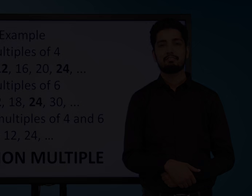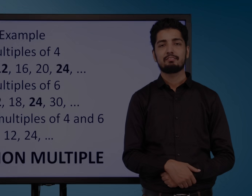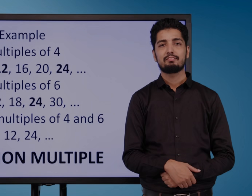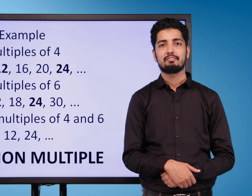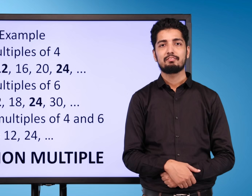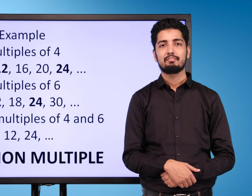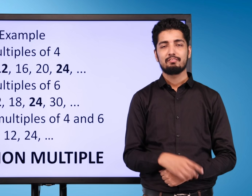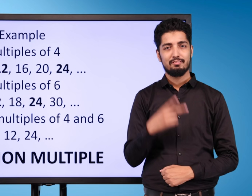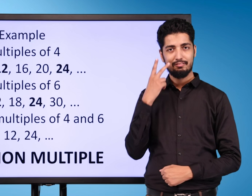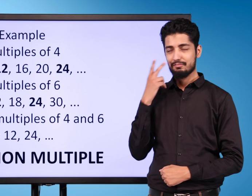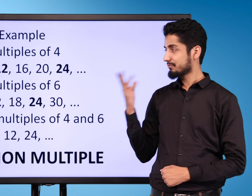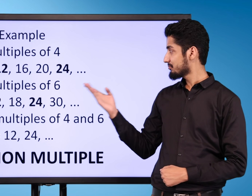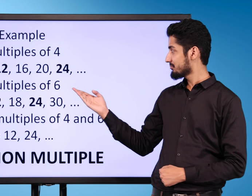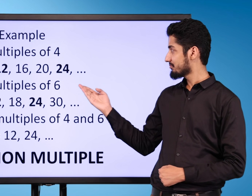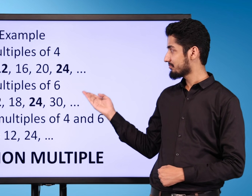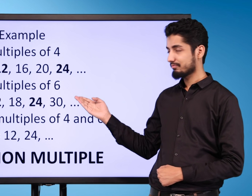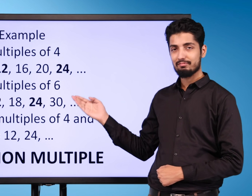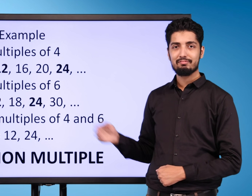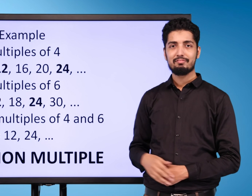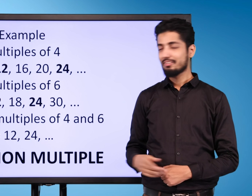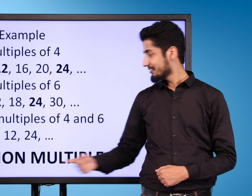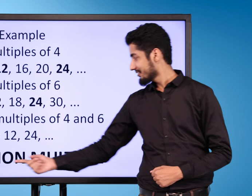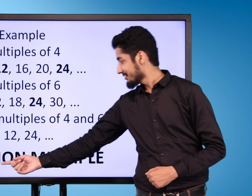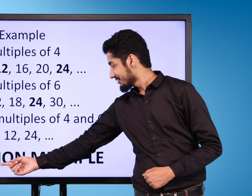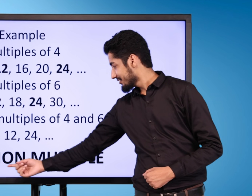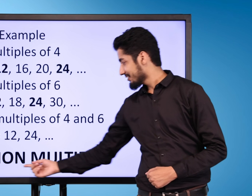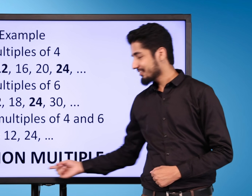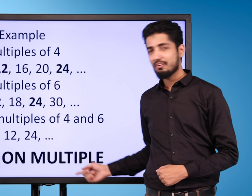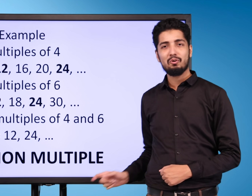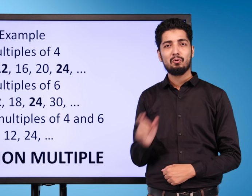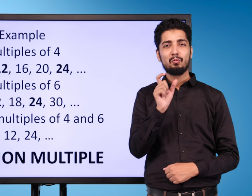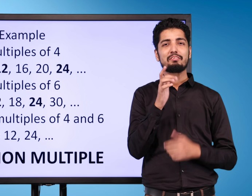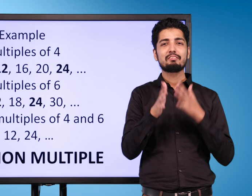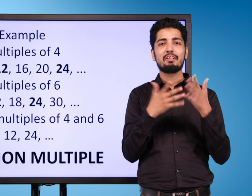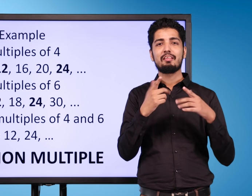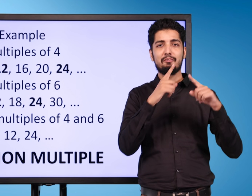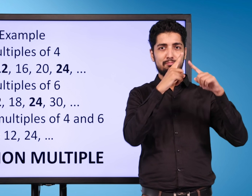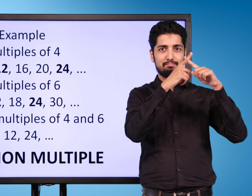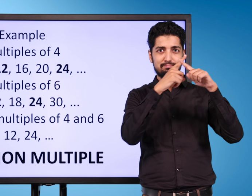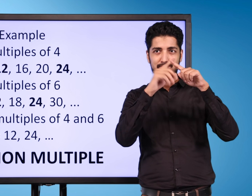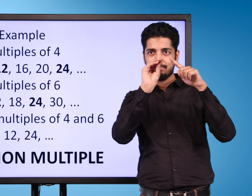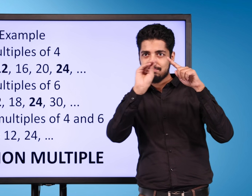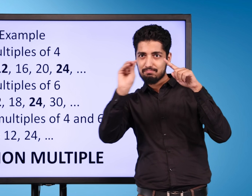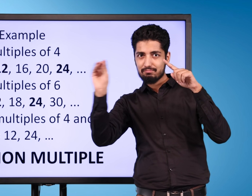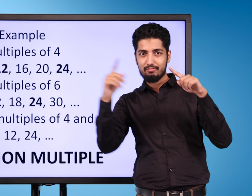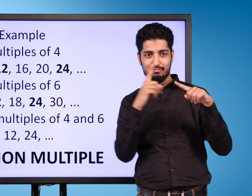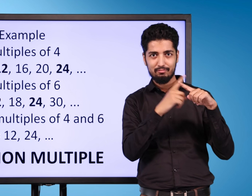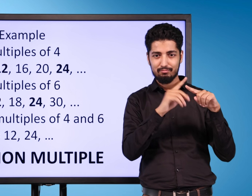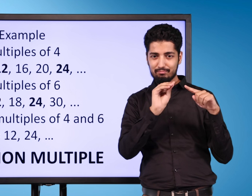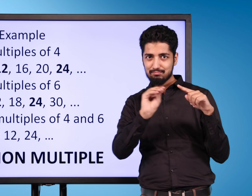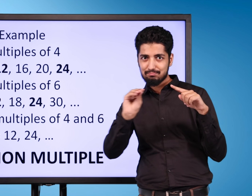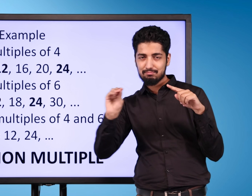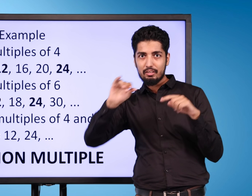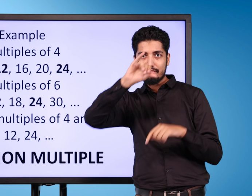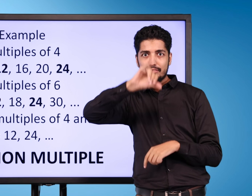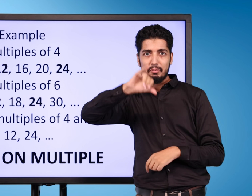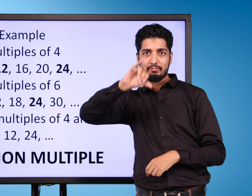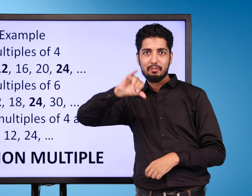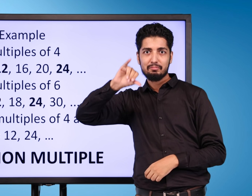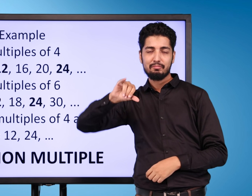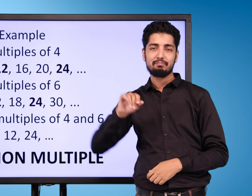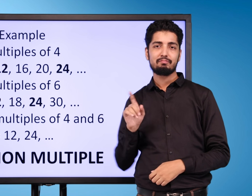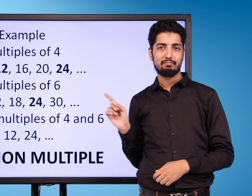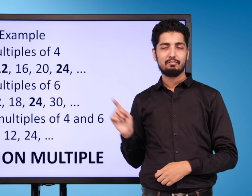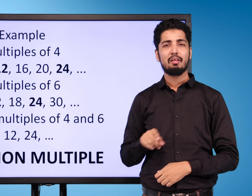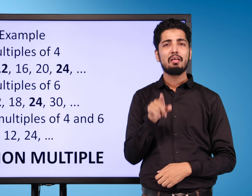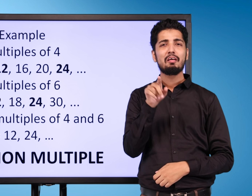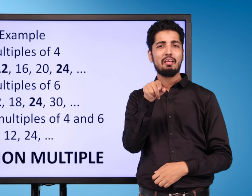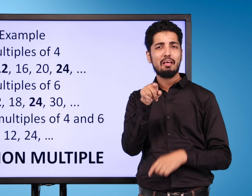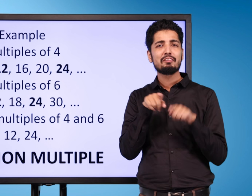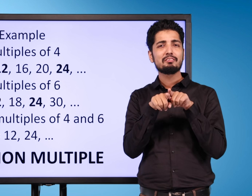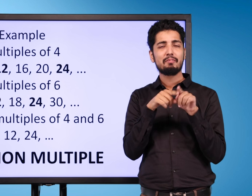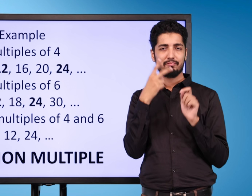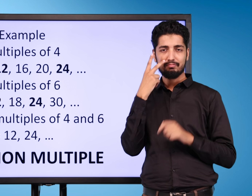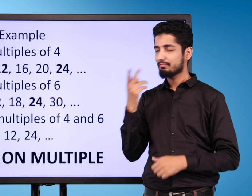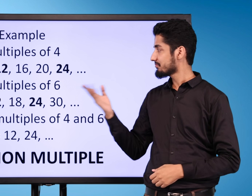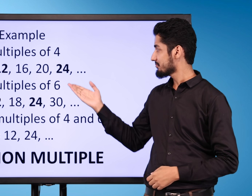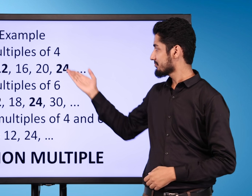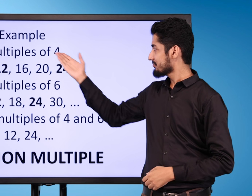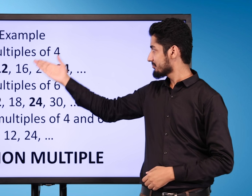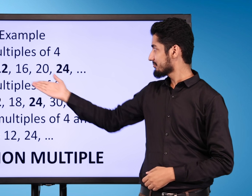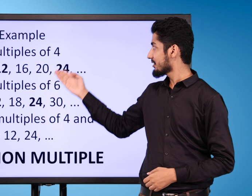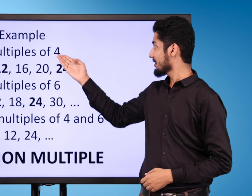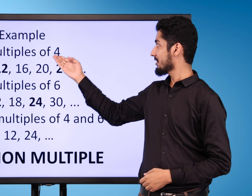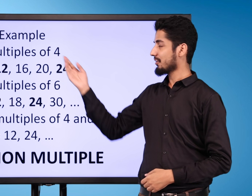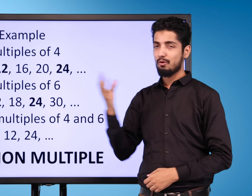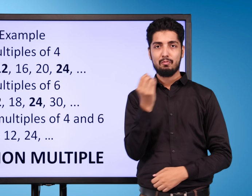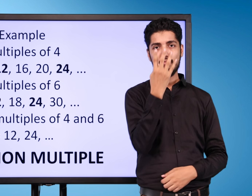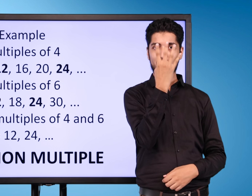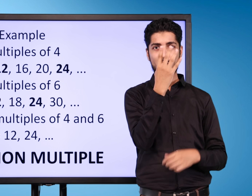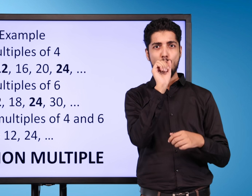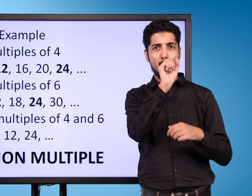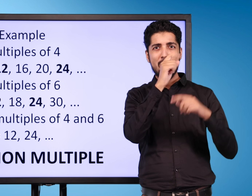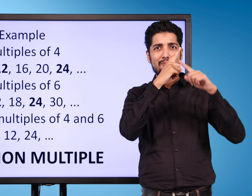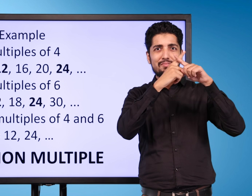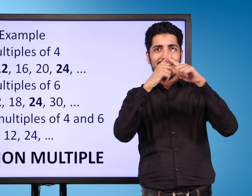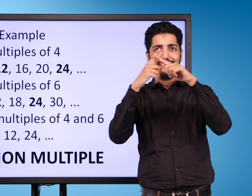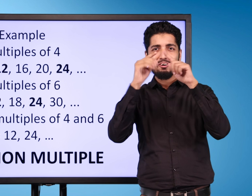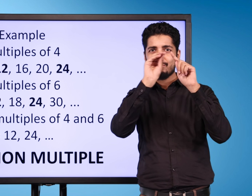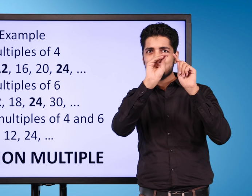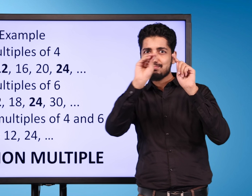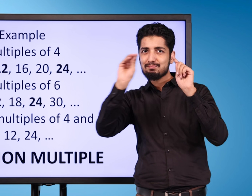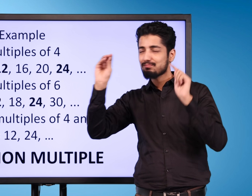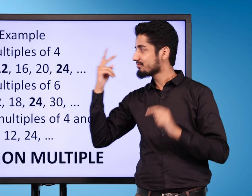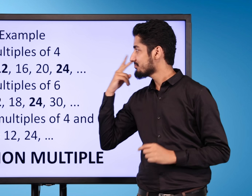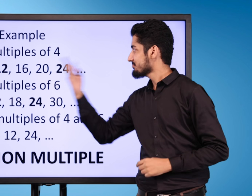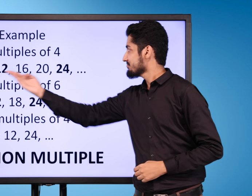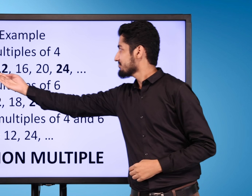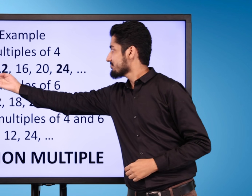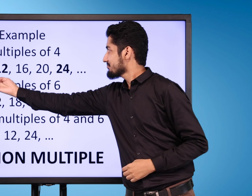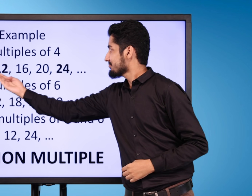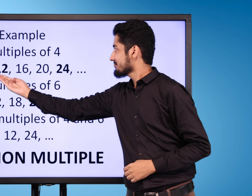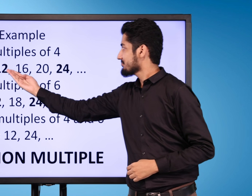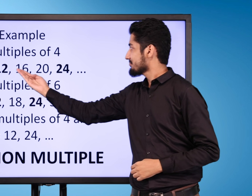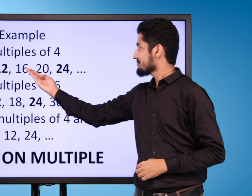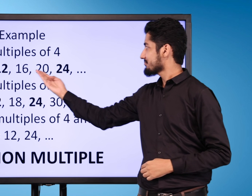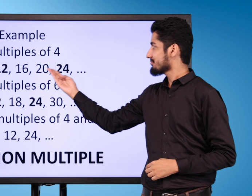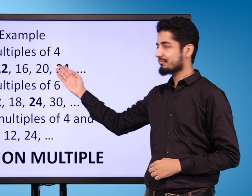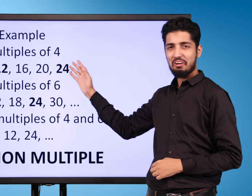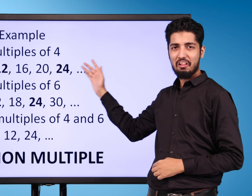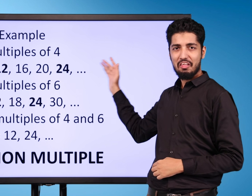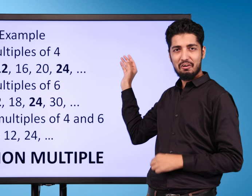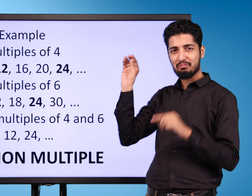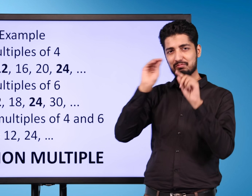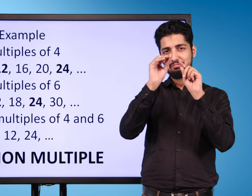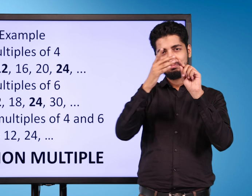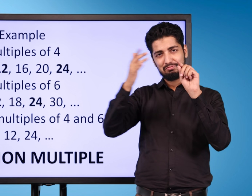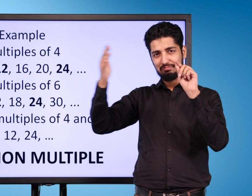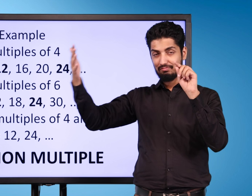Common multiple This sign means common multiple For example, the multiples of 4 are 4, 8, 12, 16, 20, 24, ...